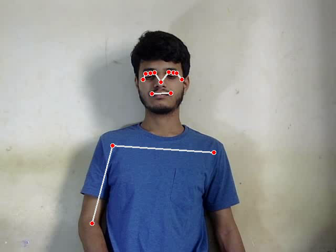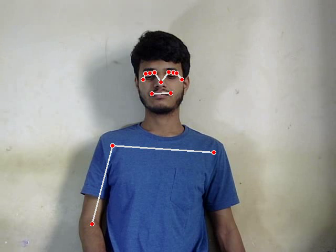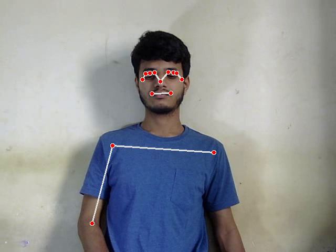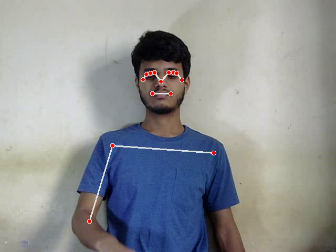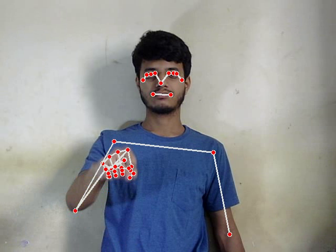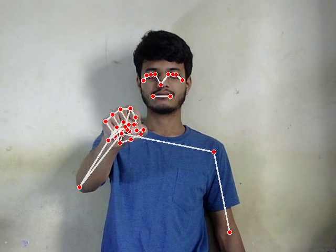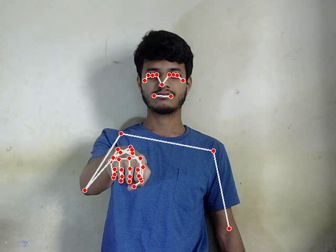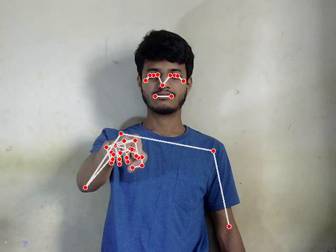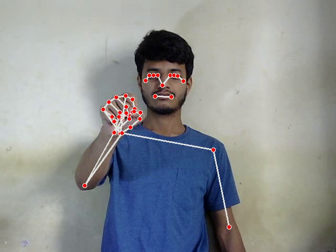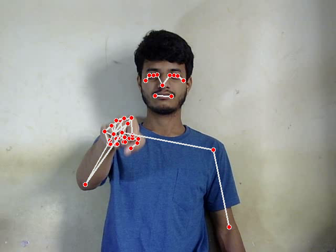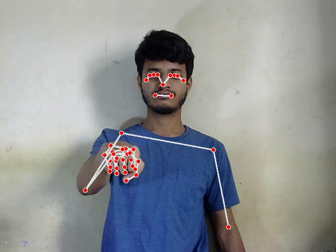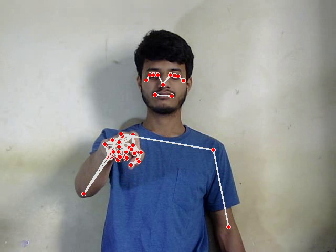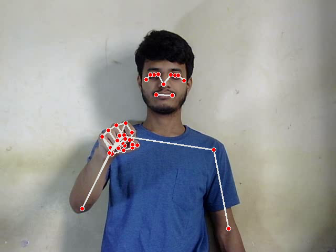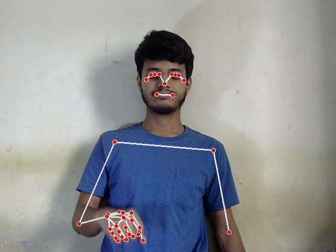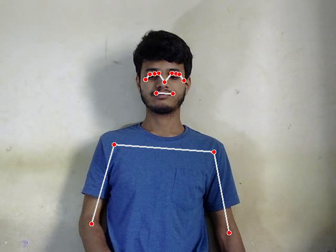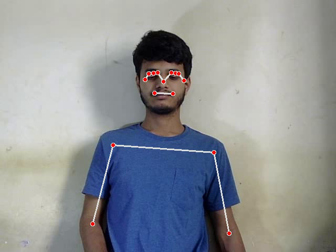yes